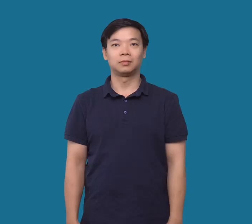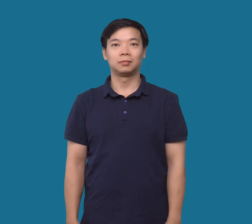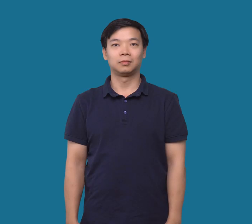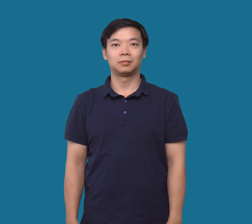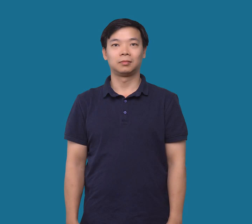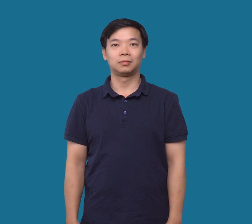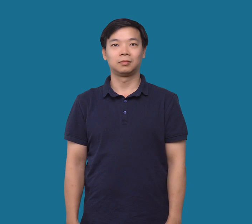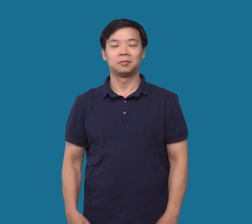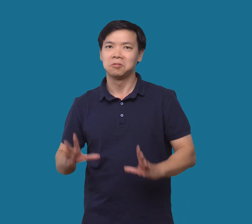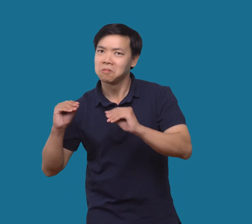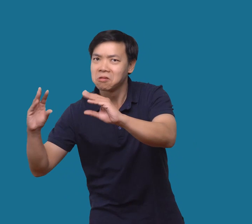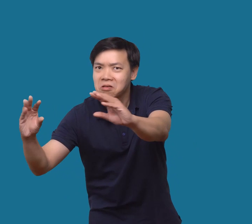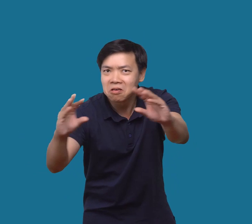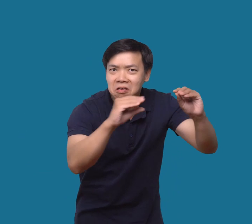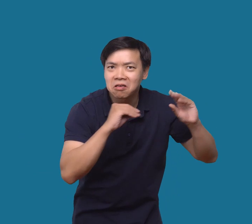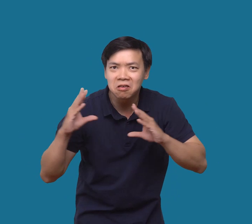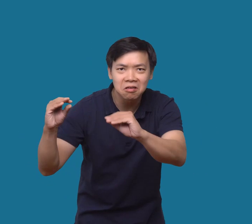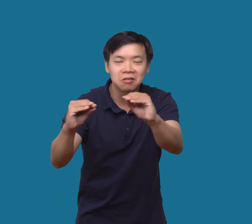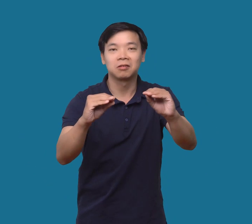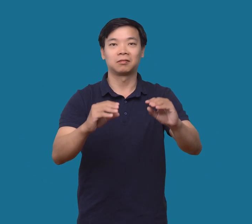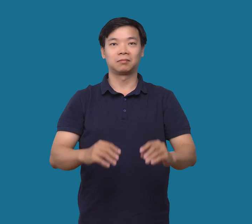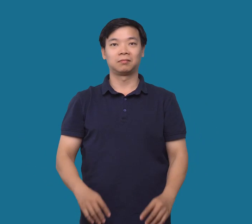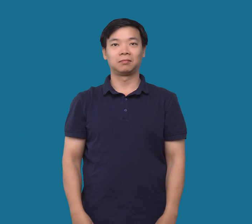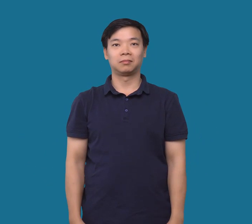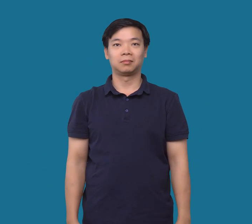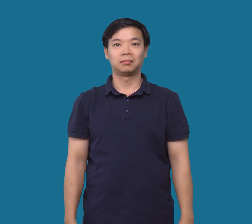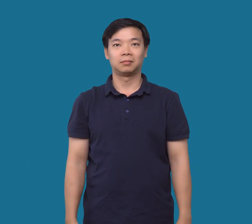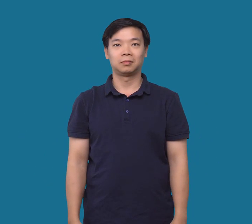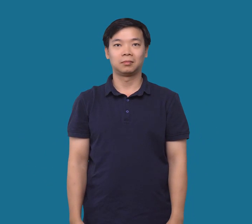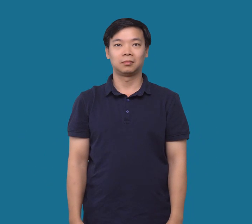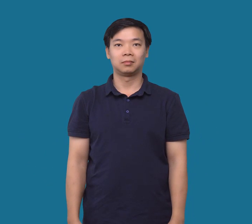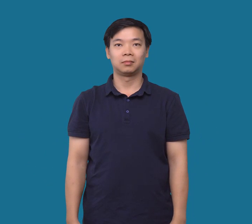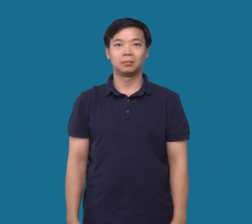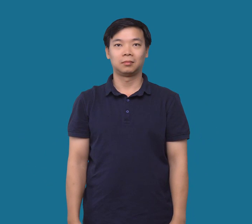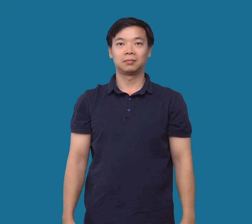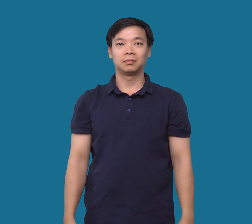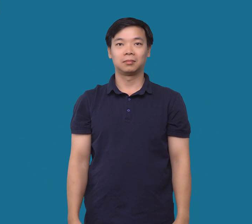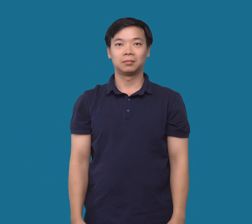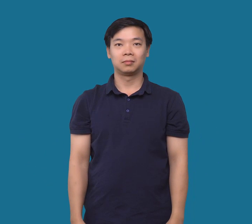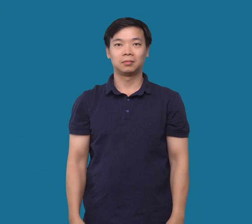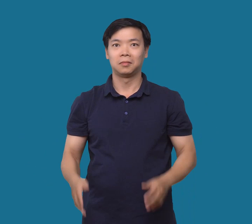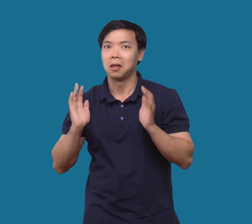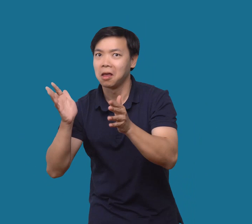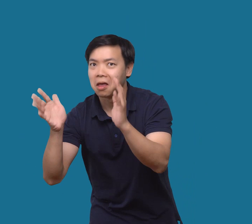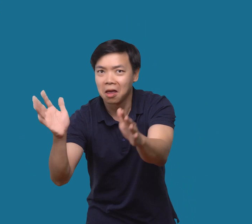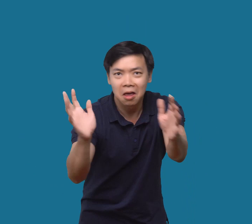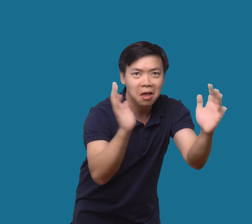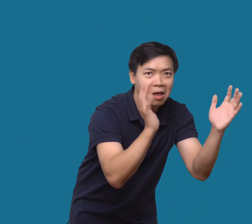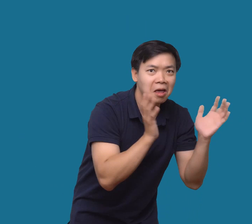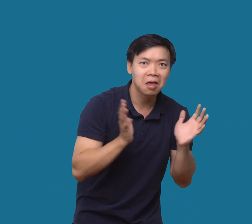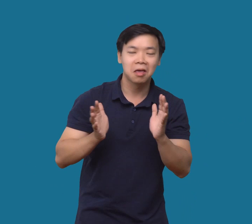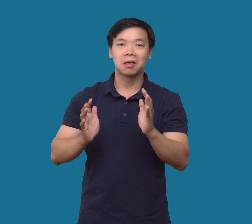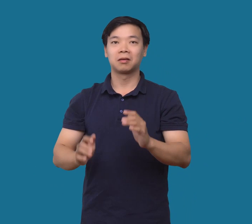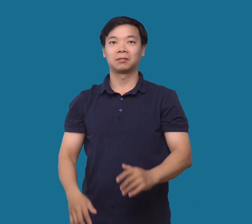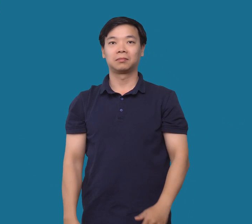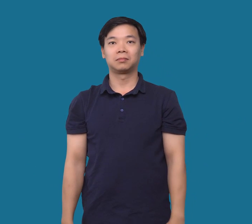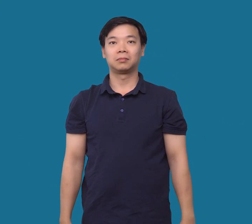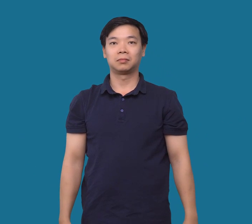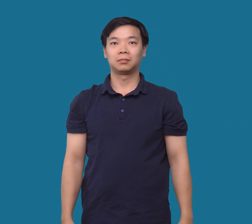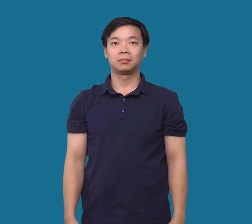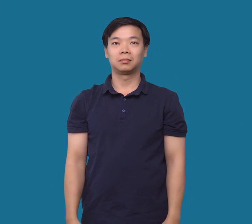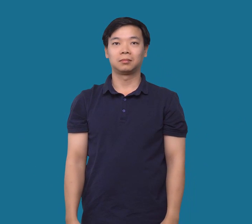bàn tán